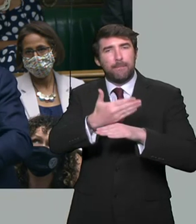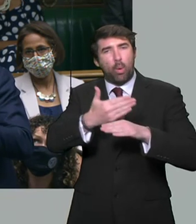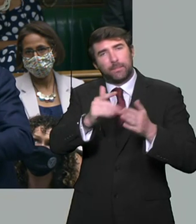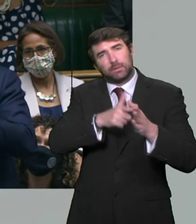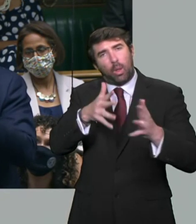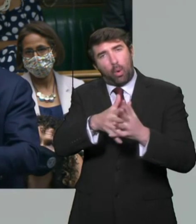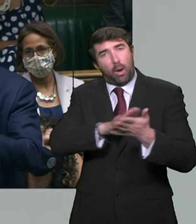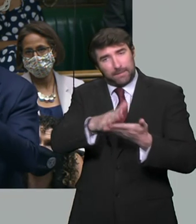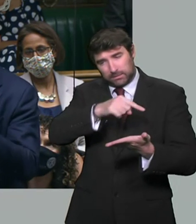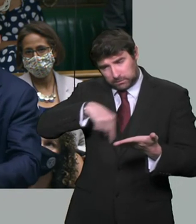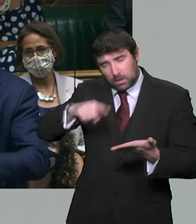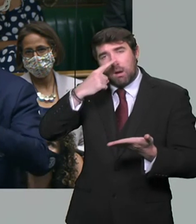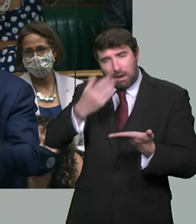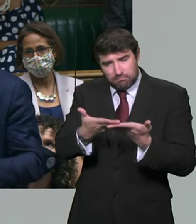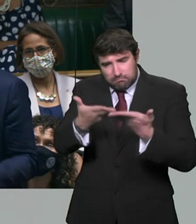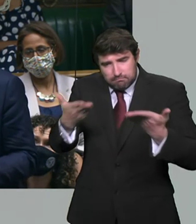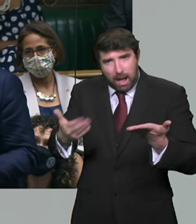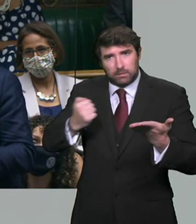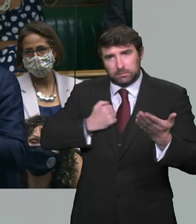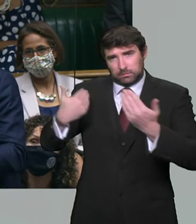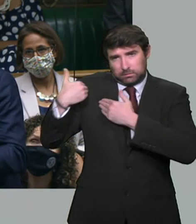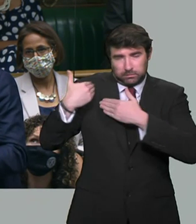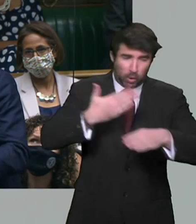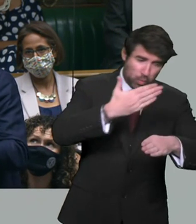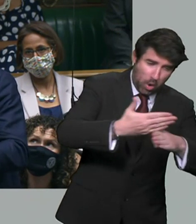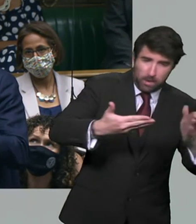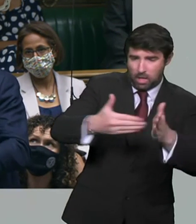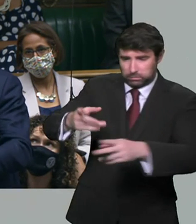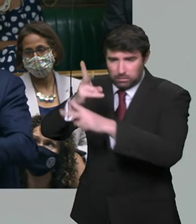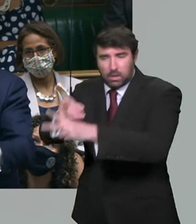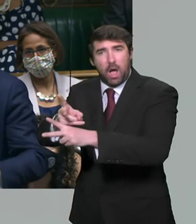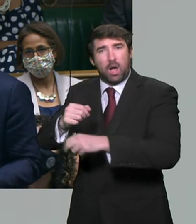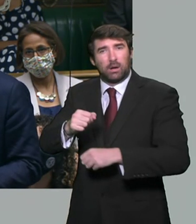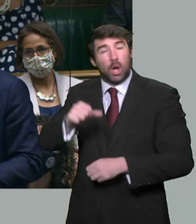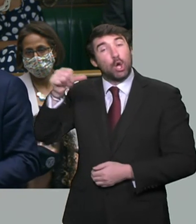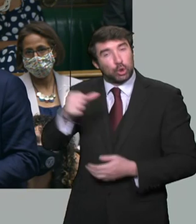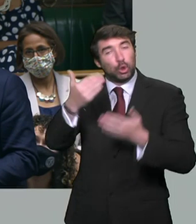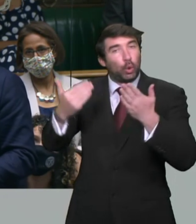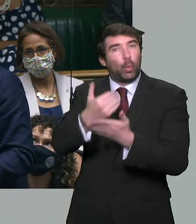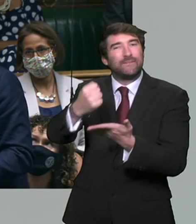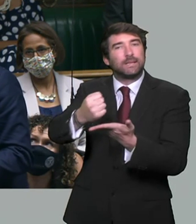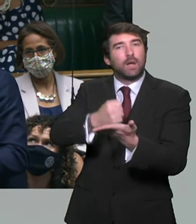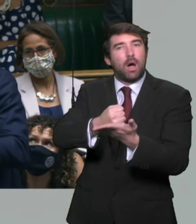Will he ensure that there are enough professional carers to help, starting with a new visa for carers?